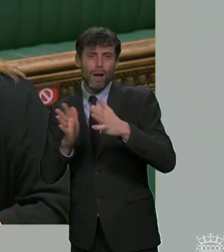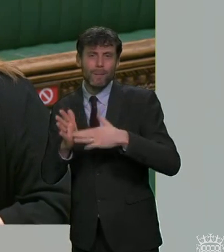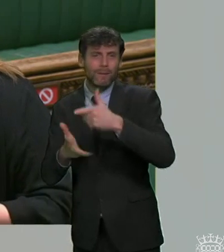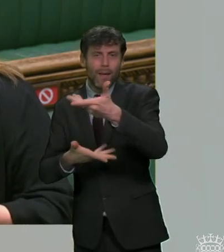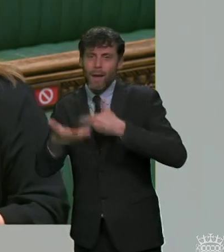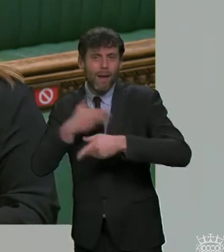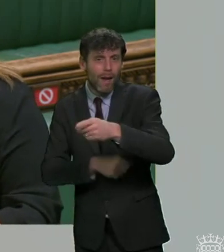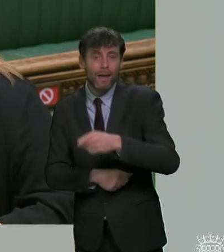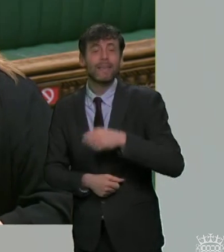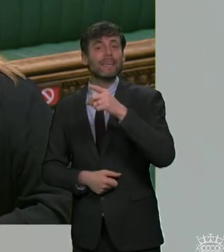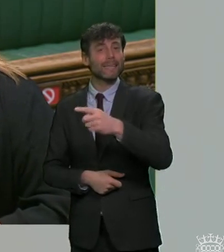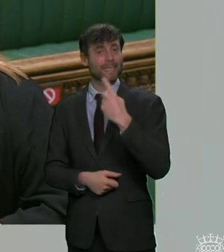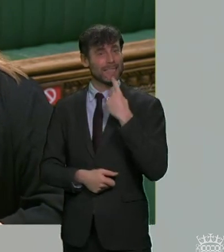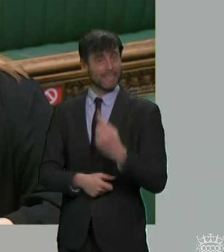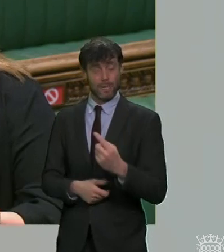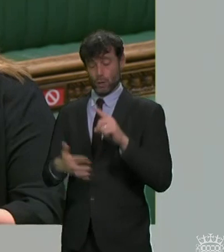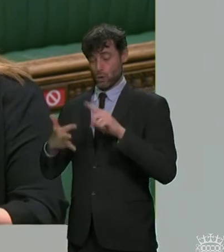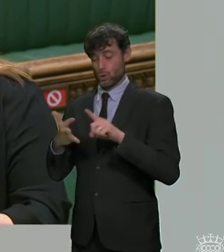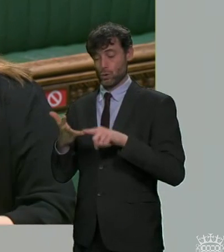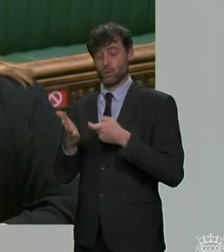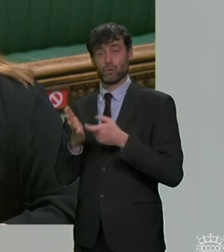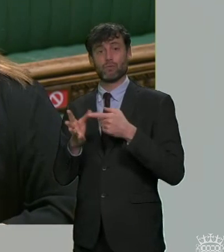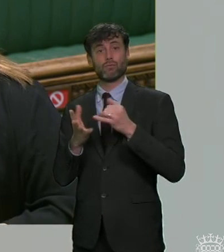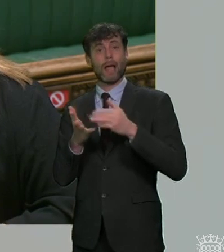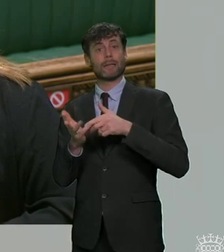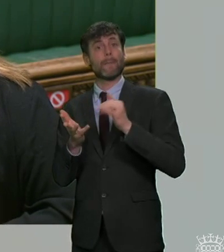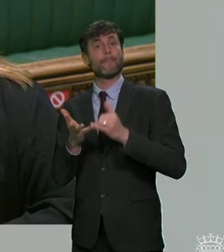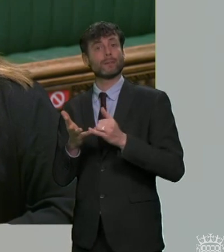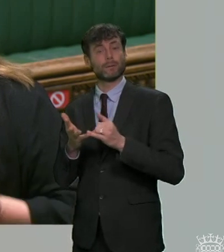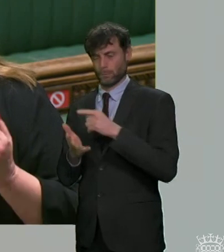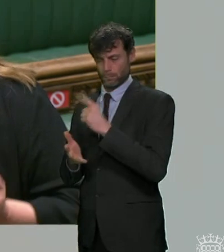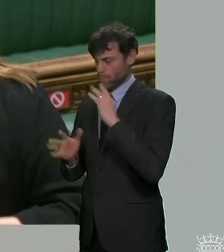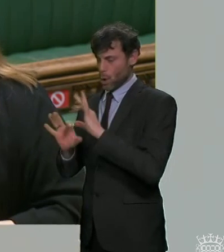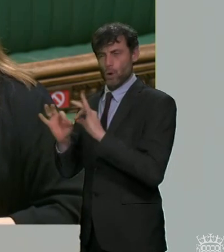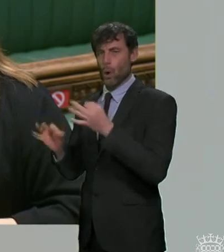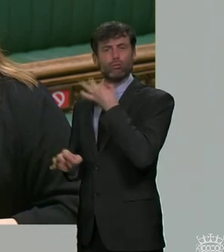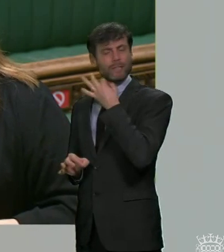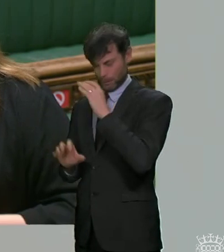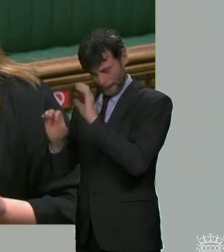He told us that there was no threat to the Erasmus scheme, but he clearly will not match EU levels of support.